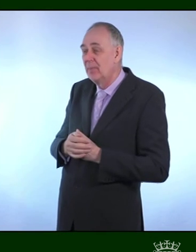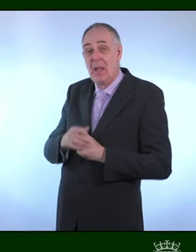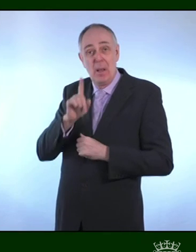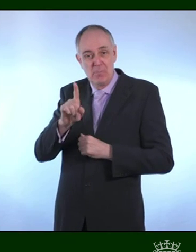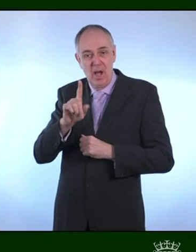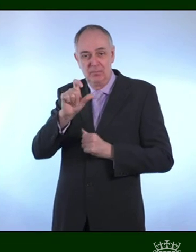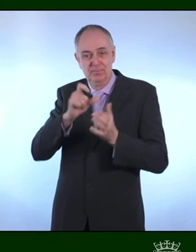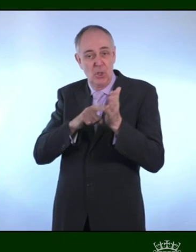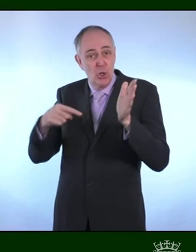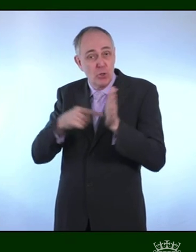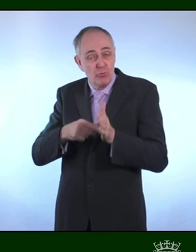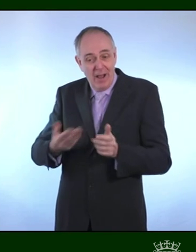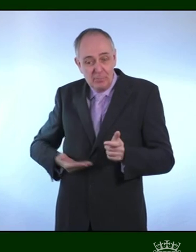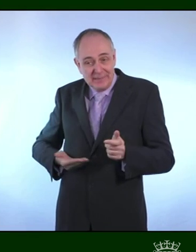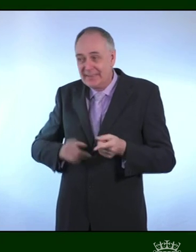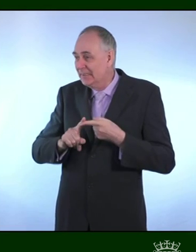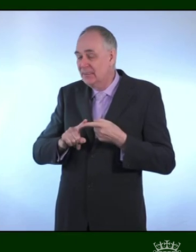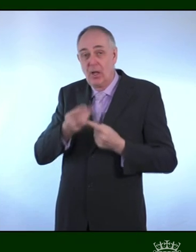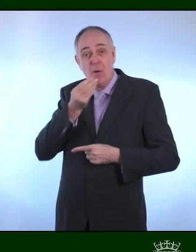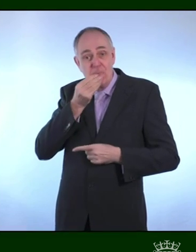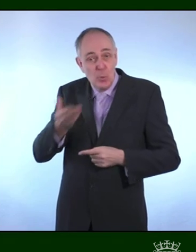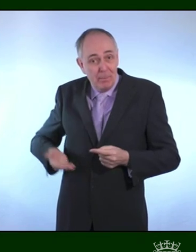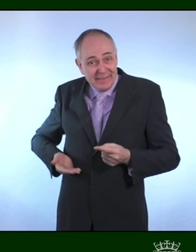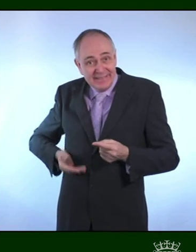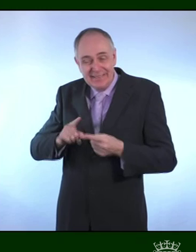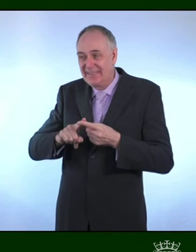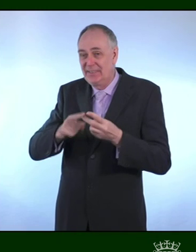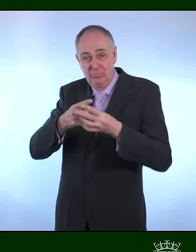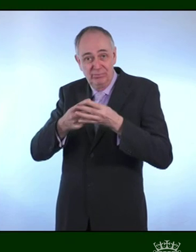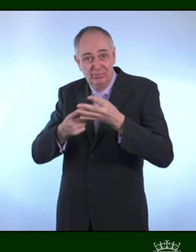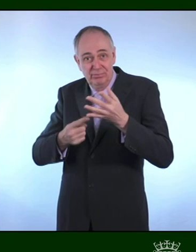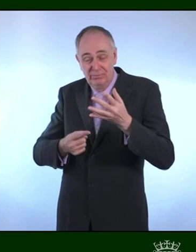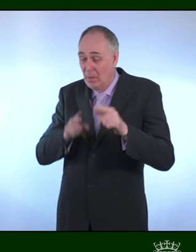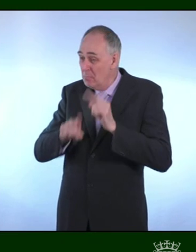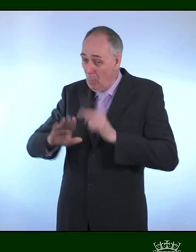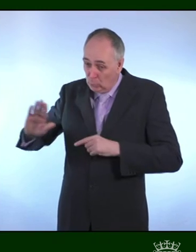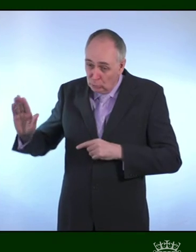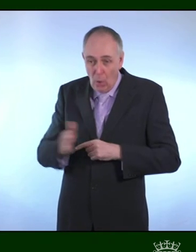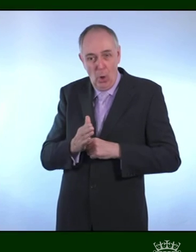craft businesses and small food and drink businesses, who are overwhelmingly self-employed.